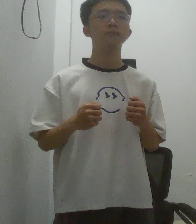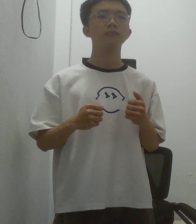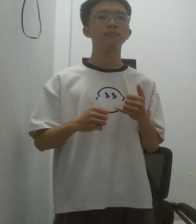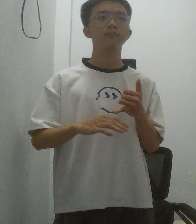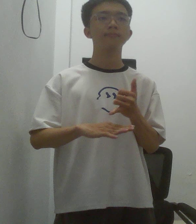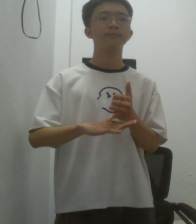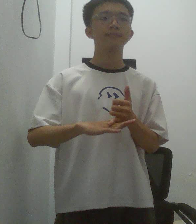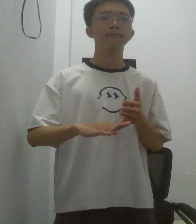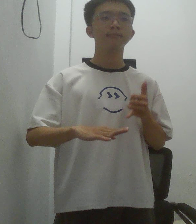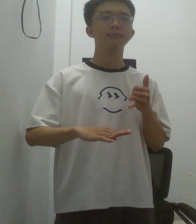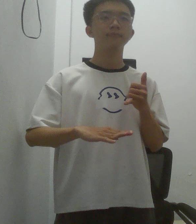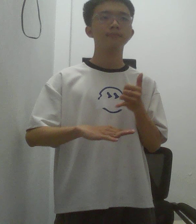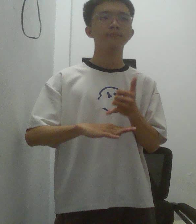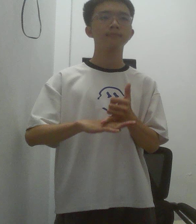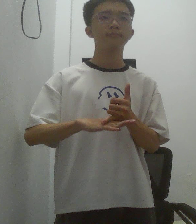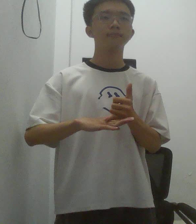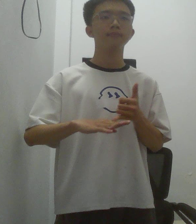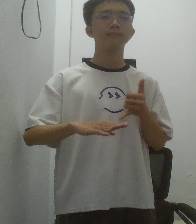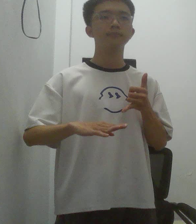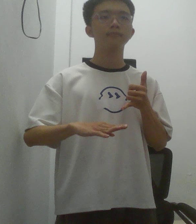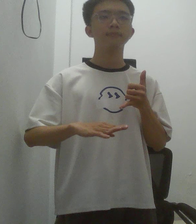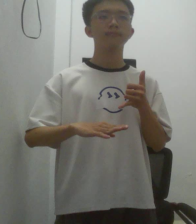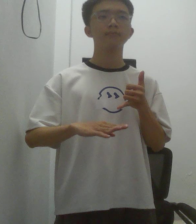cuoi tuan